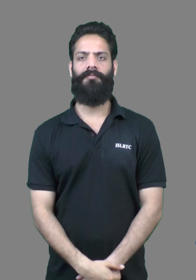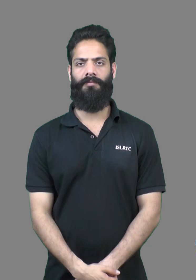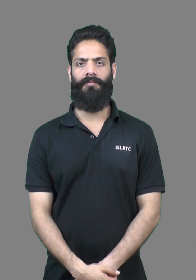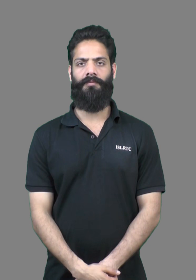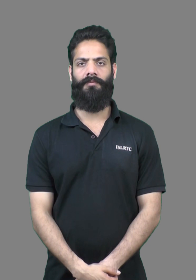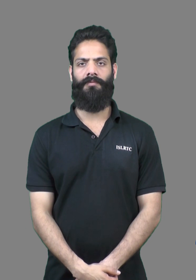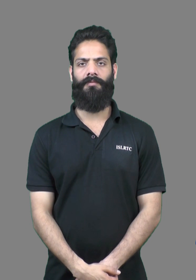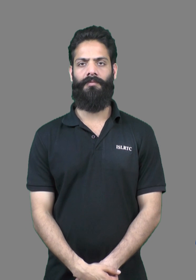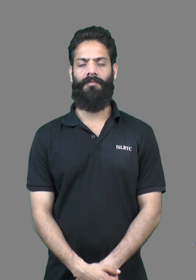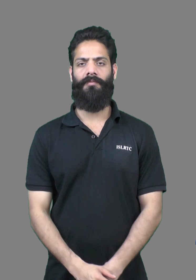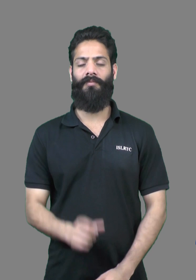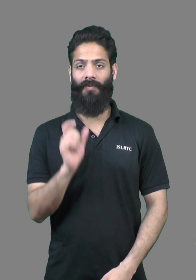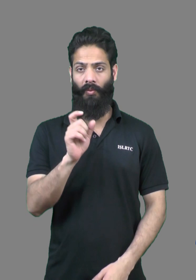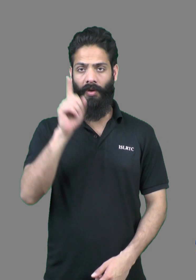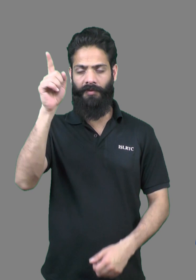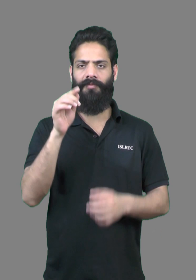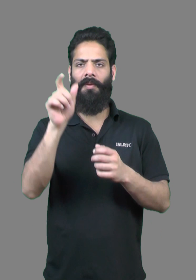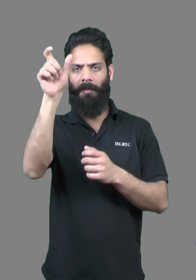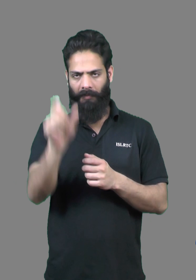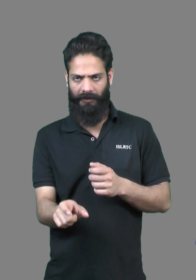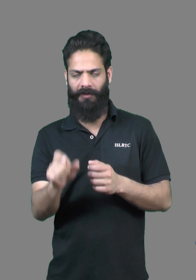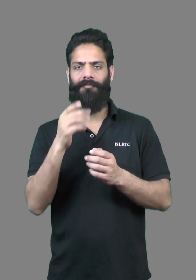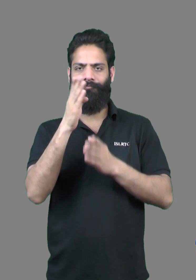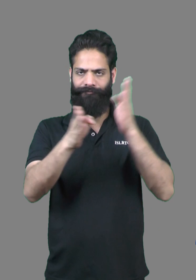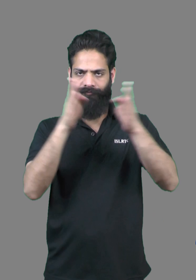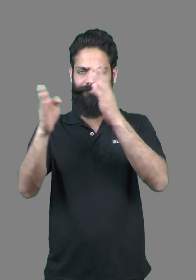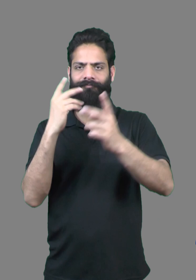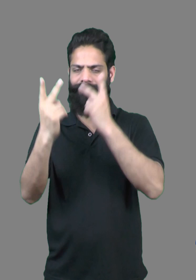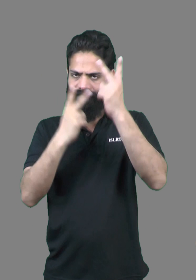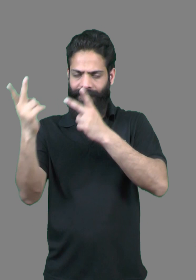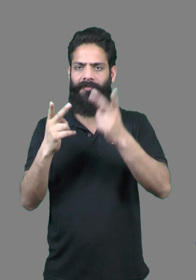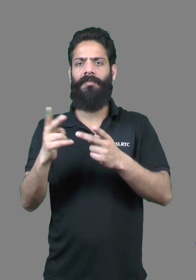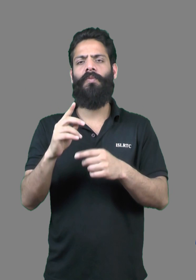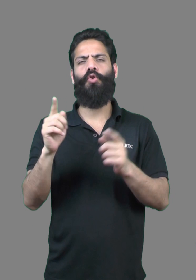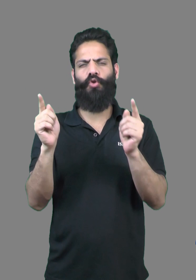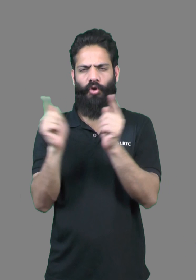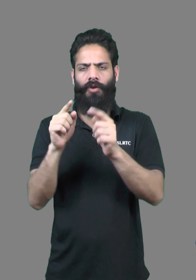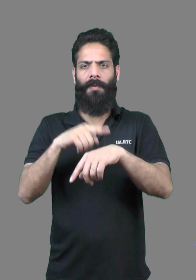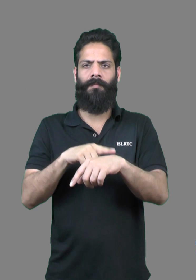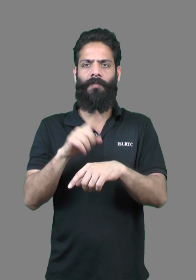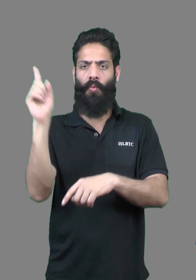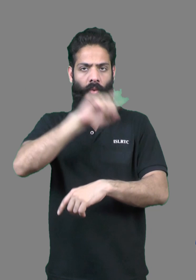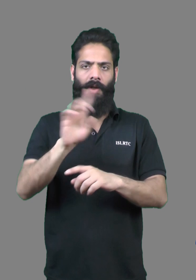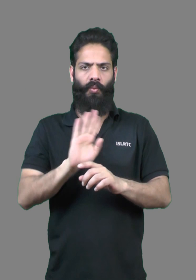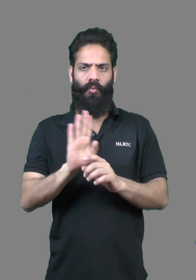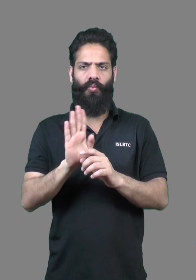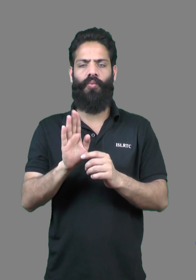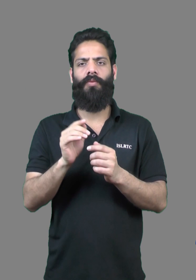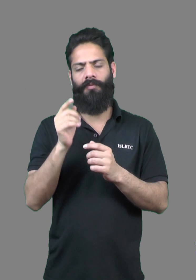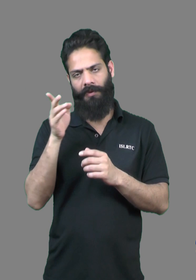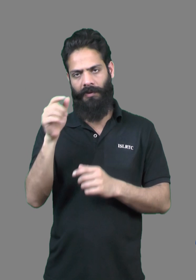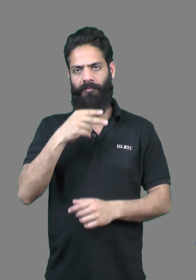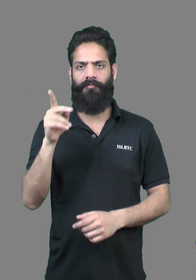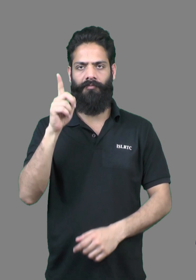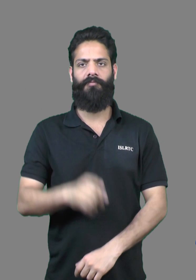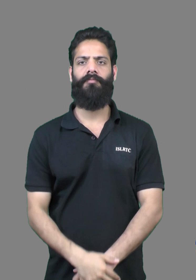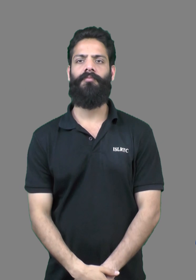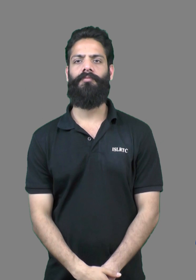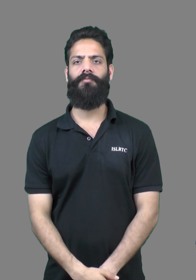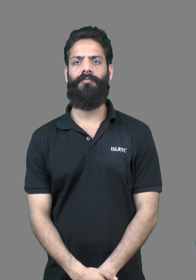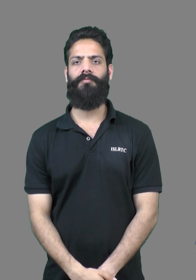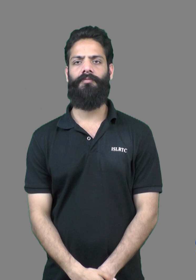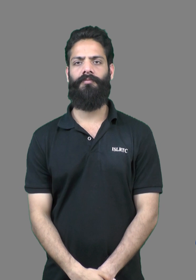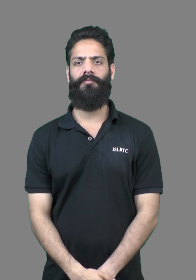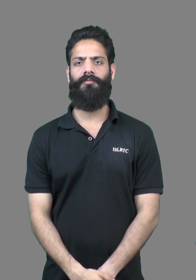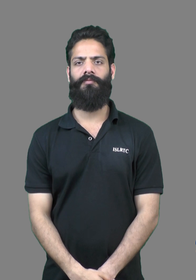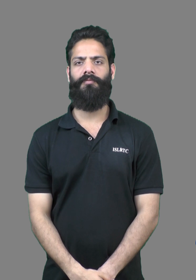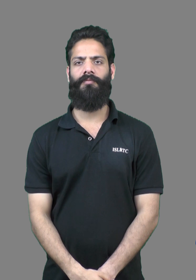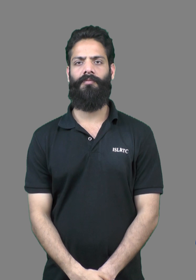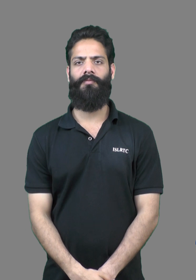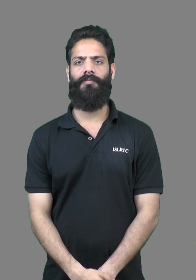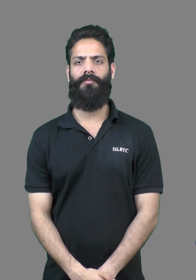Excursioinist